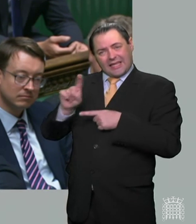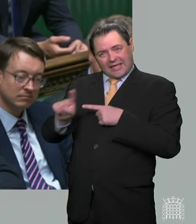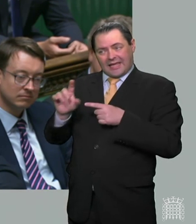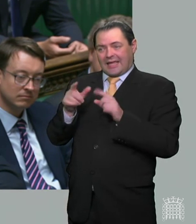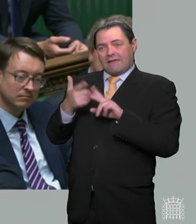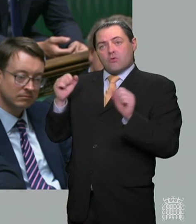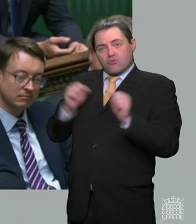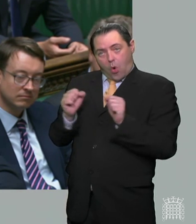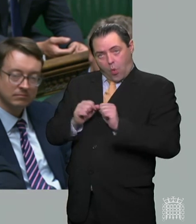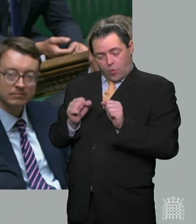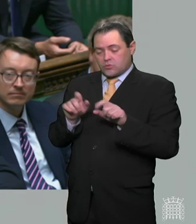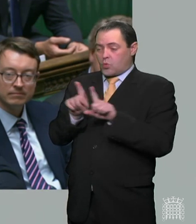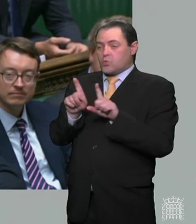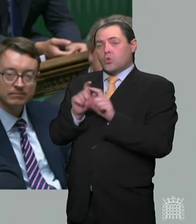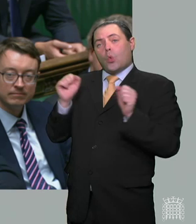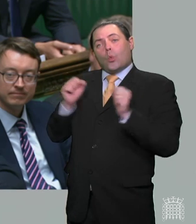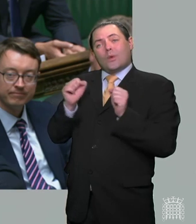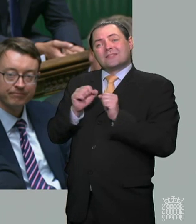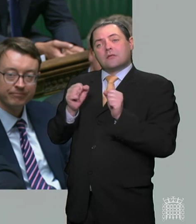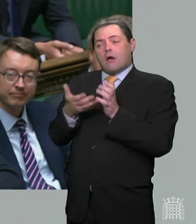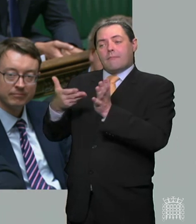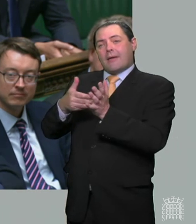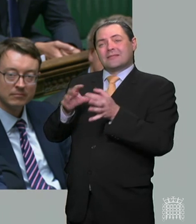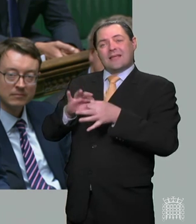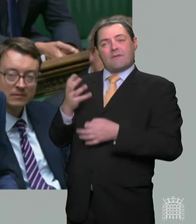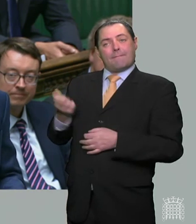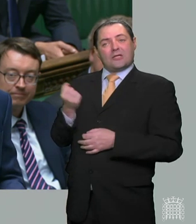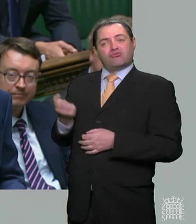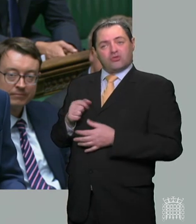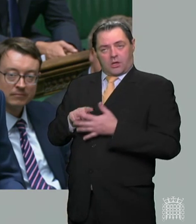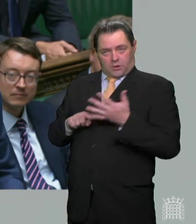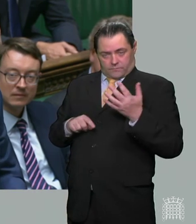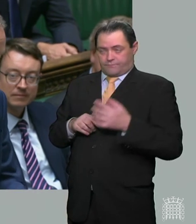On top of that, we are giving a winter fuel payment to recipients of the state pension.